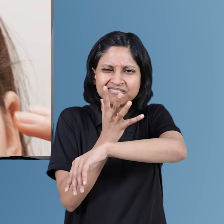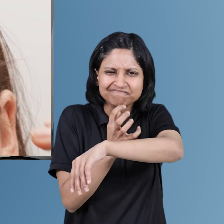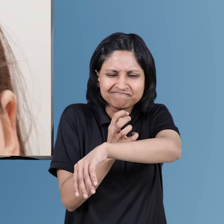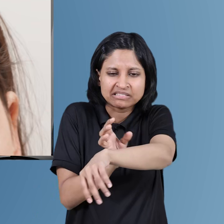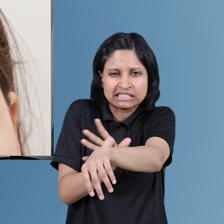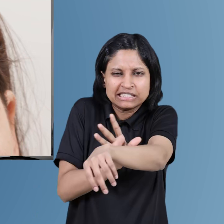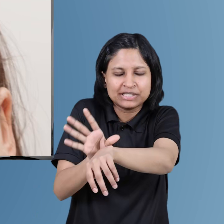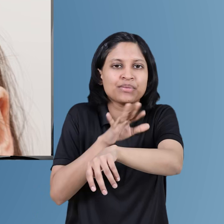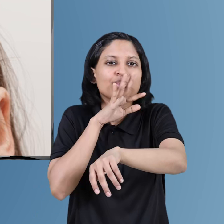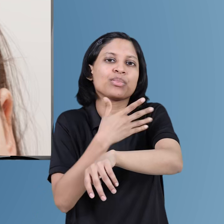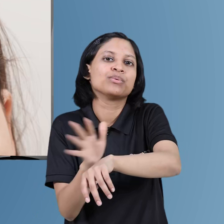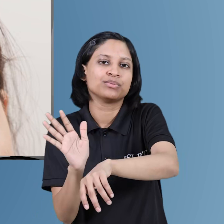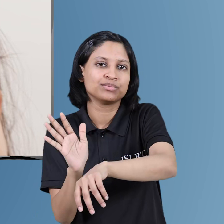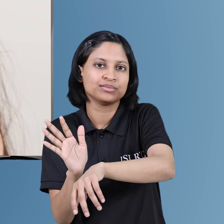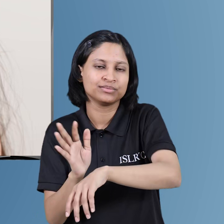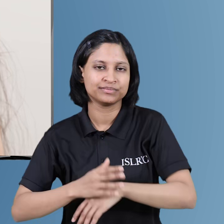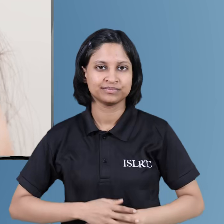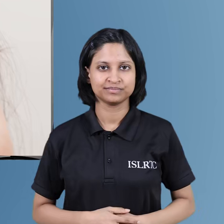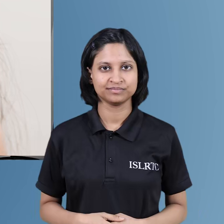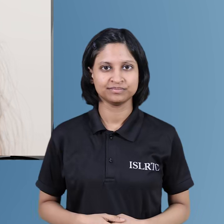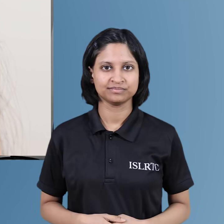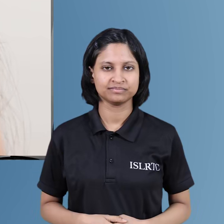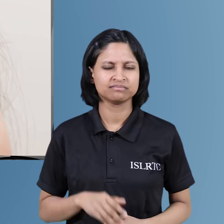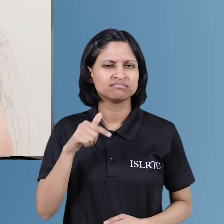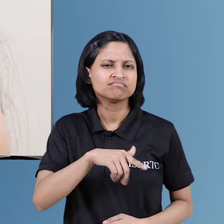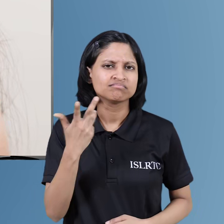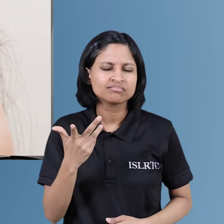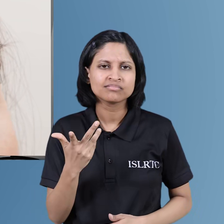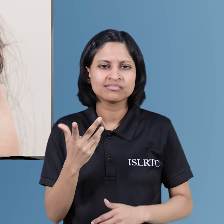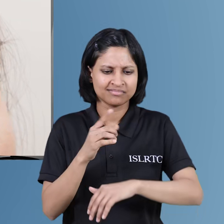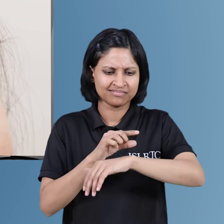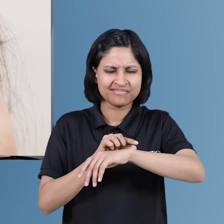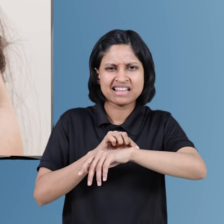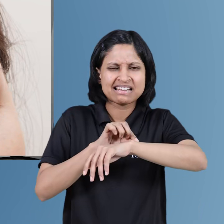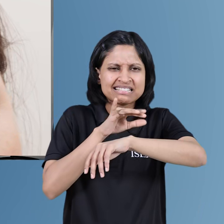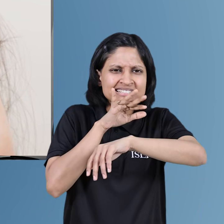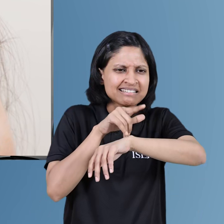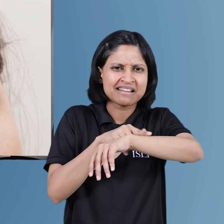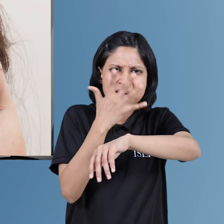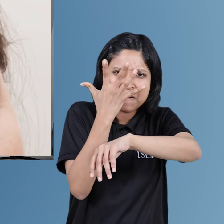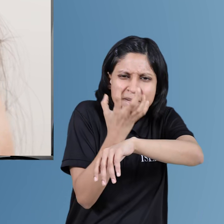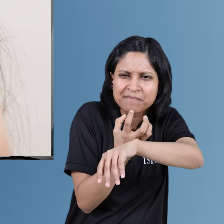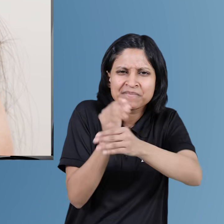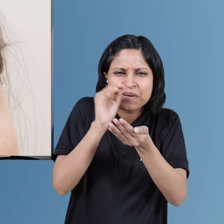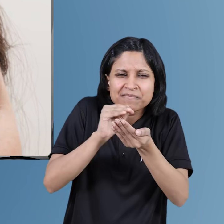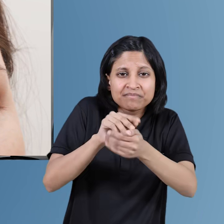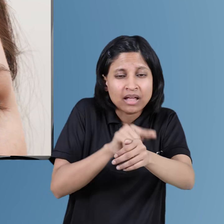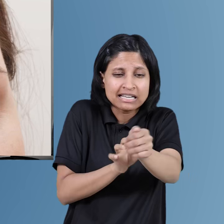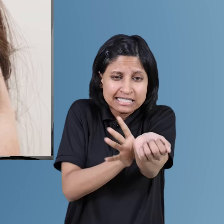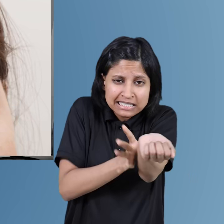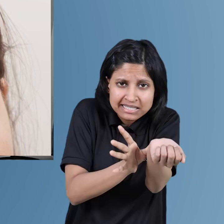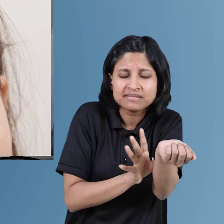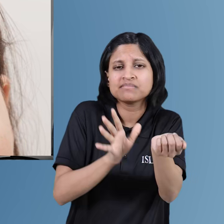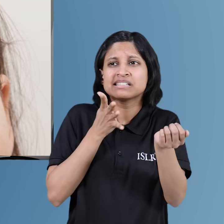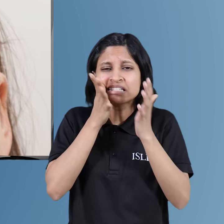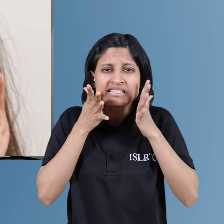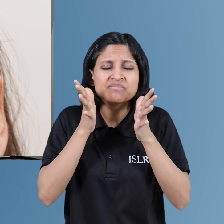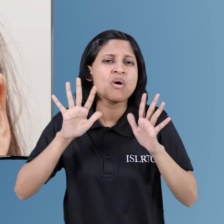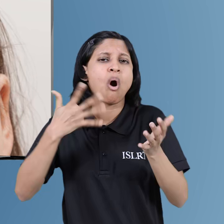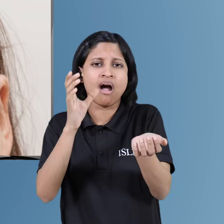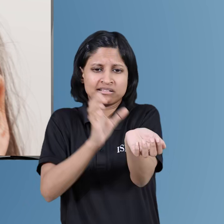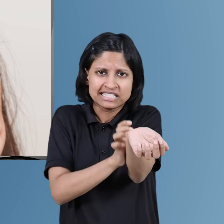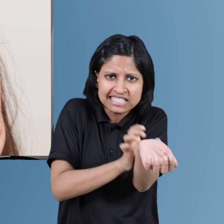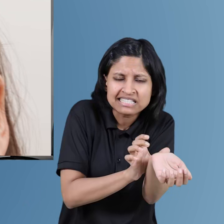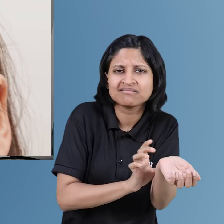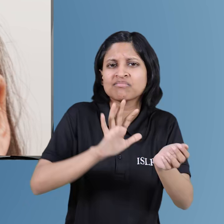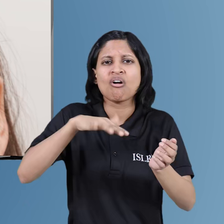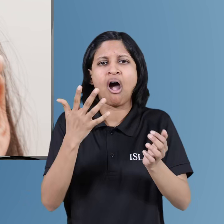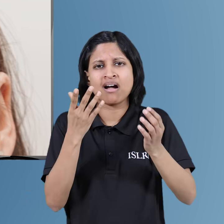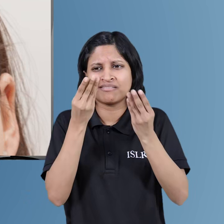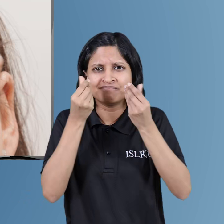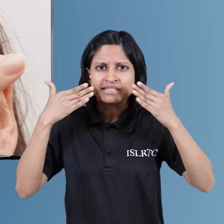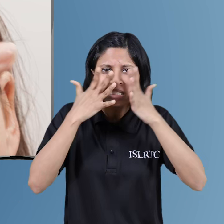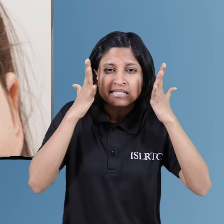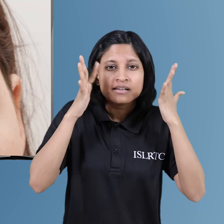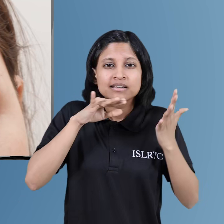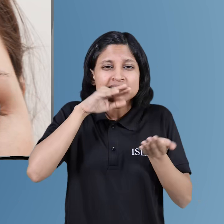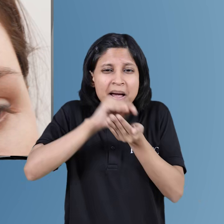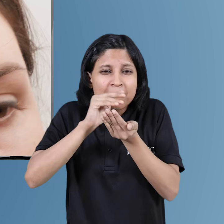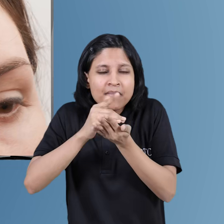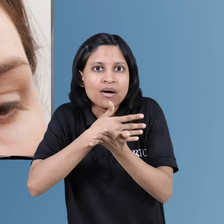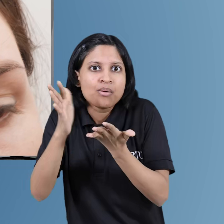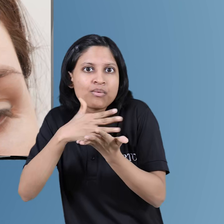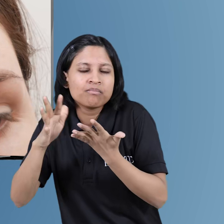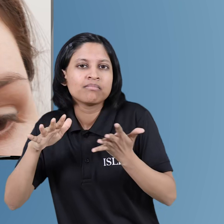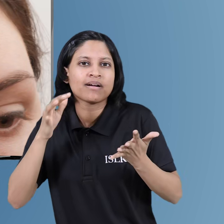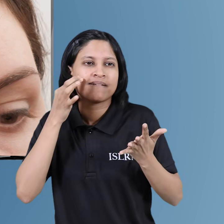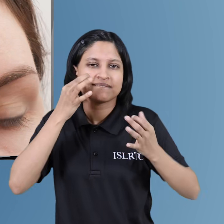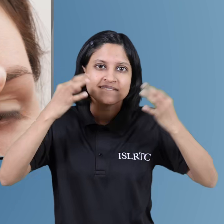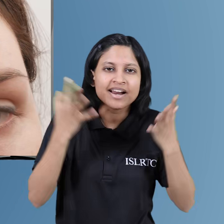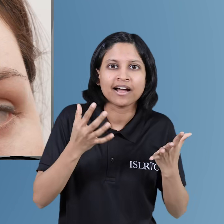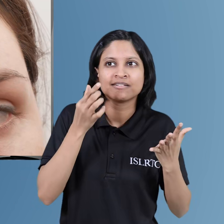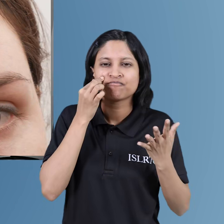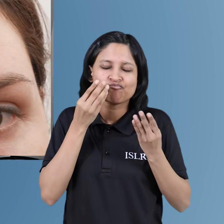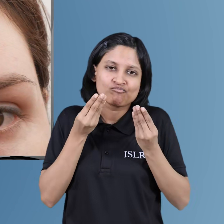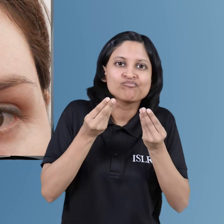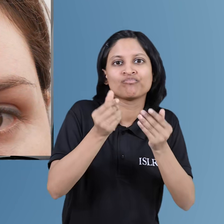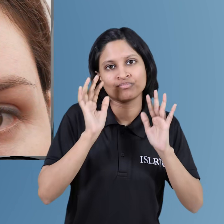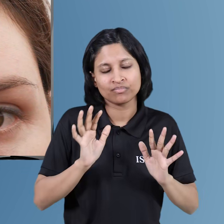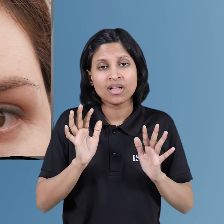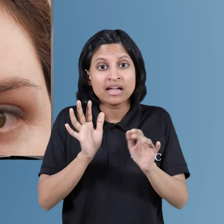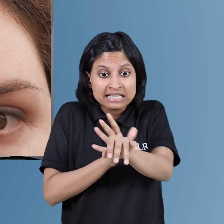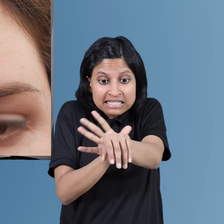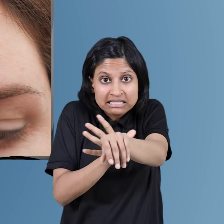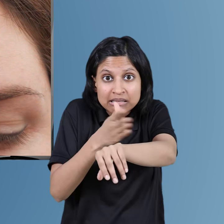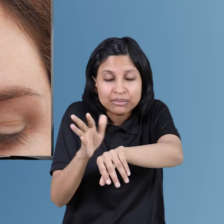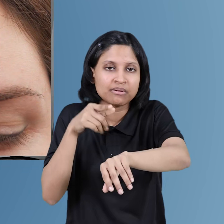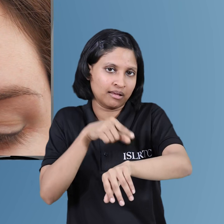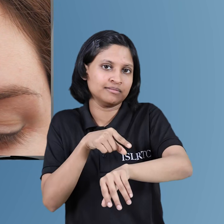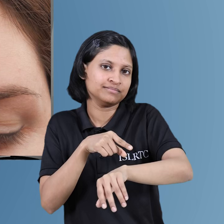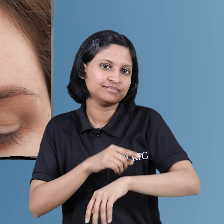Exfoliate. To exfoliate is to remove dead skin cells and dirt from the surface of the skin, using various materials in order to make the skin smoother and brighter.